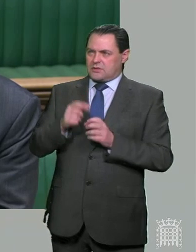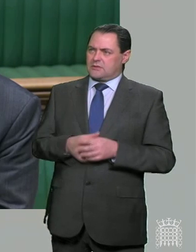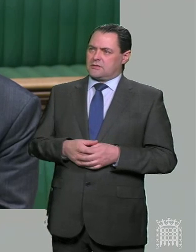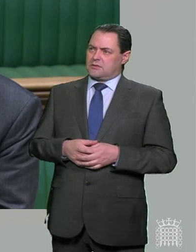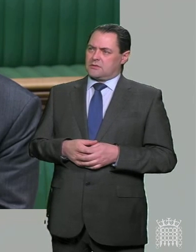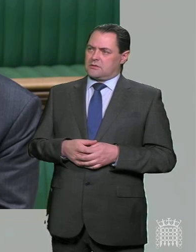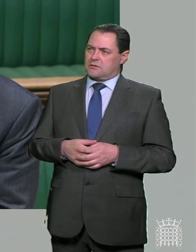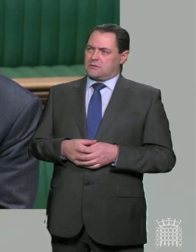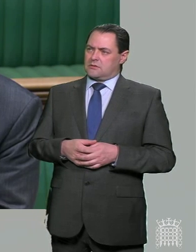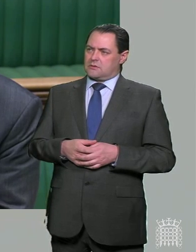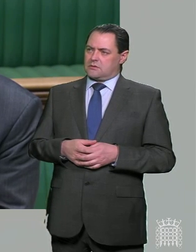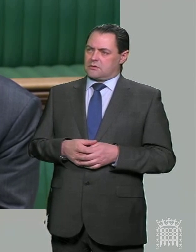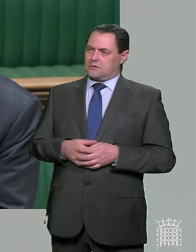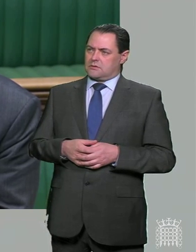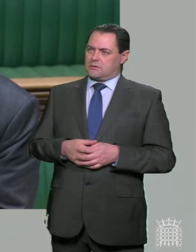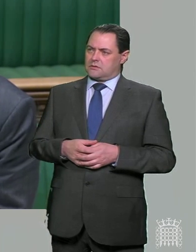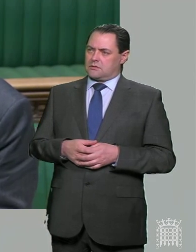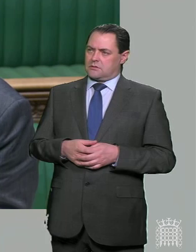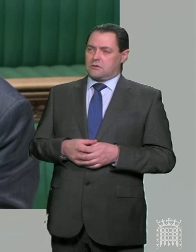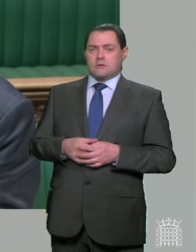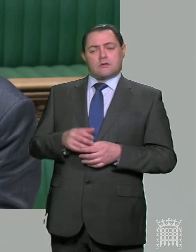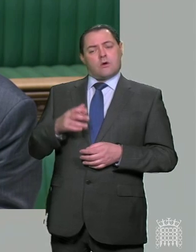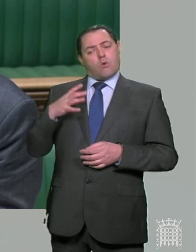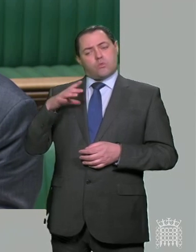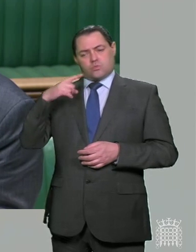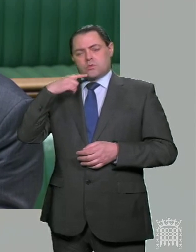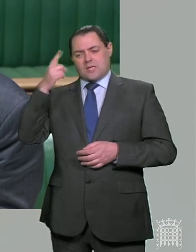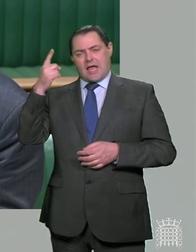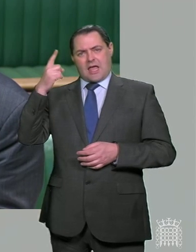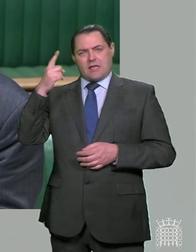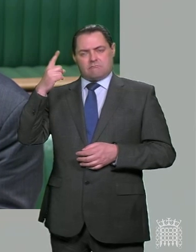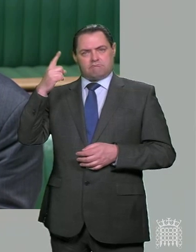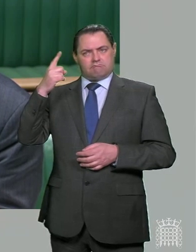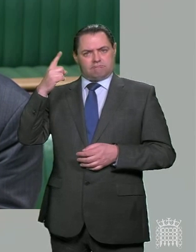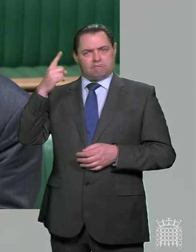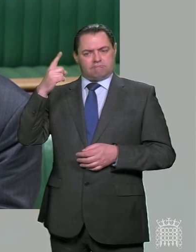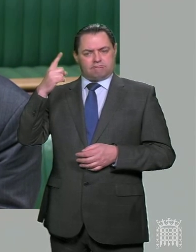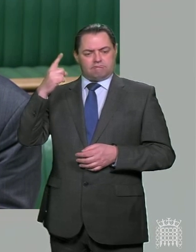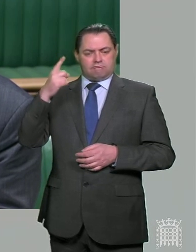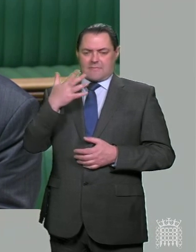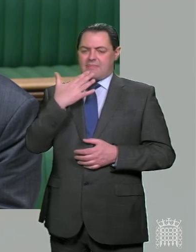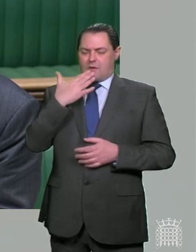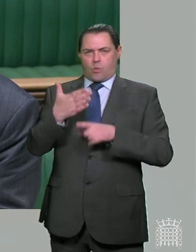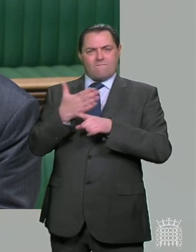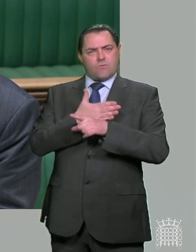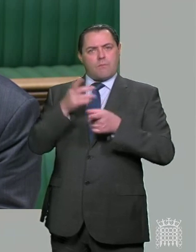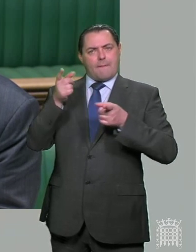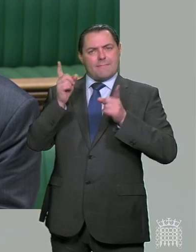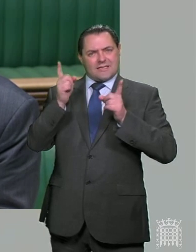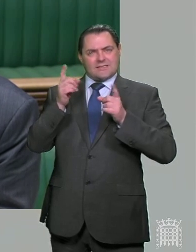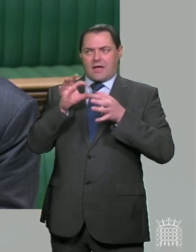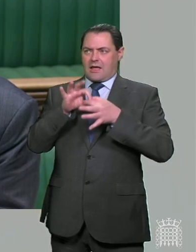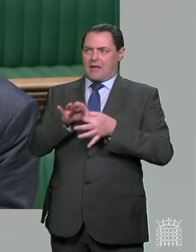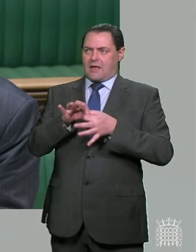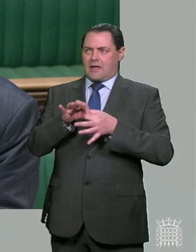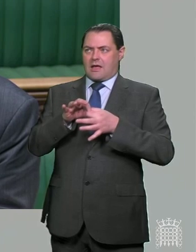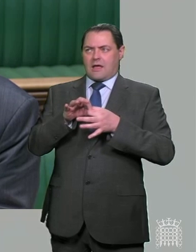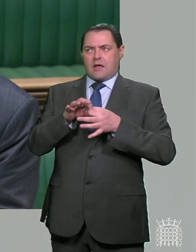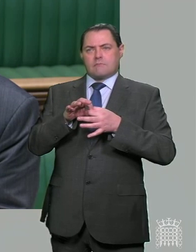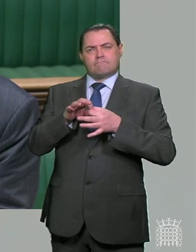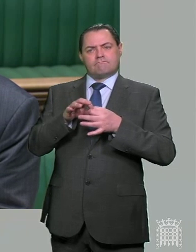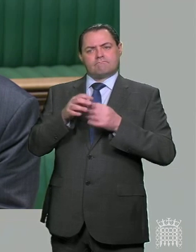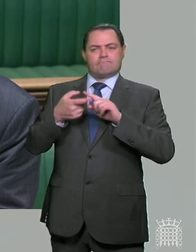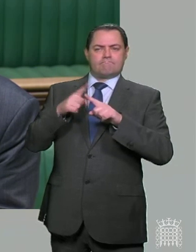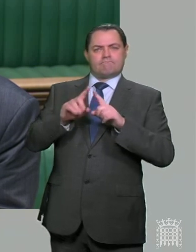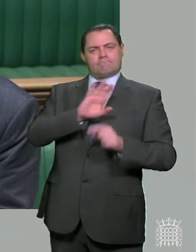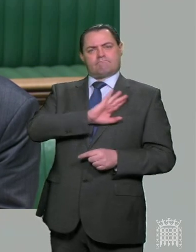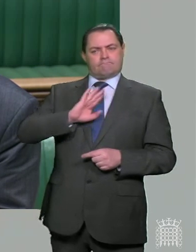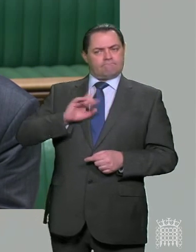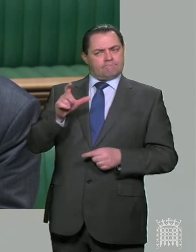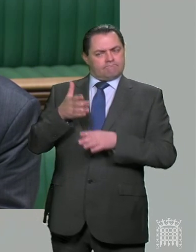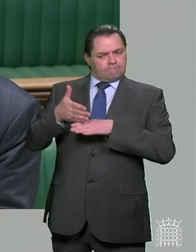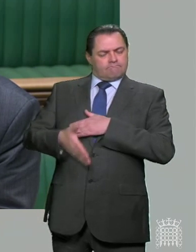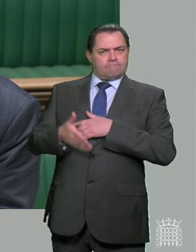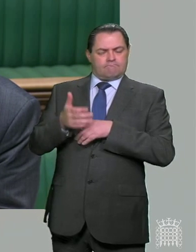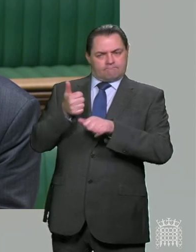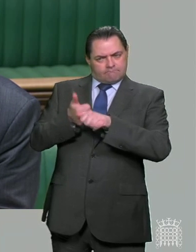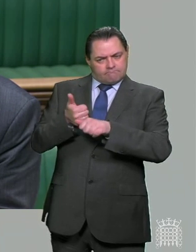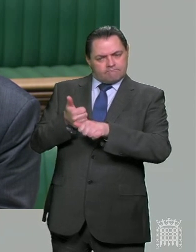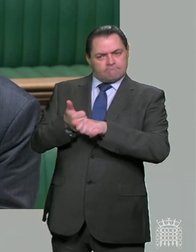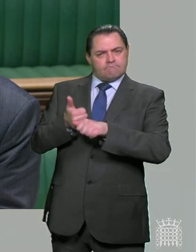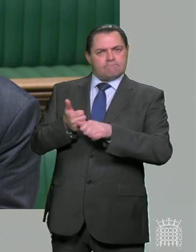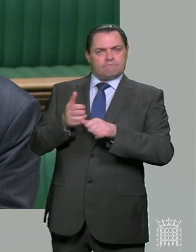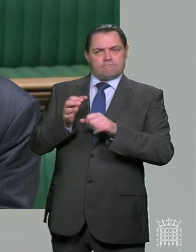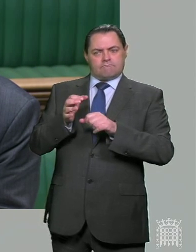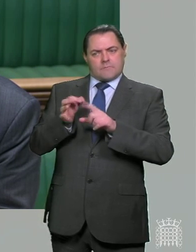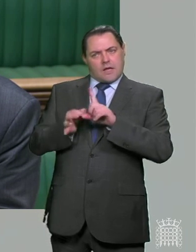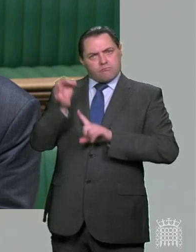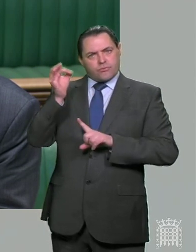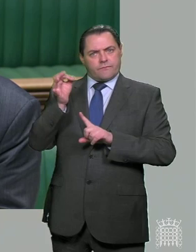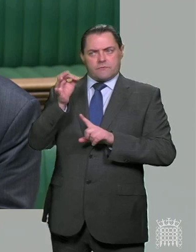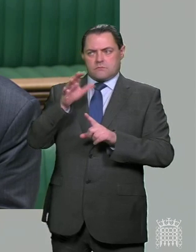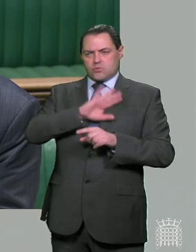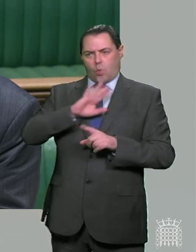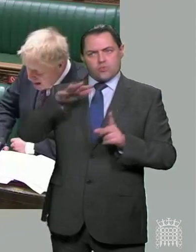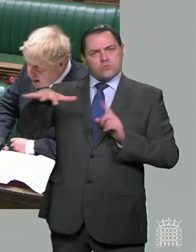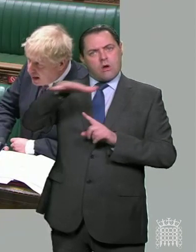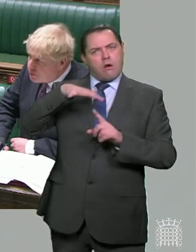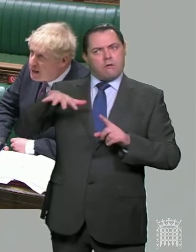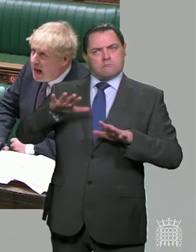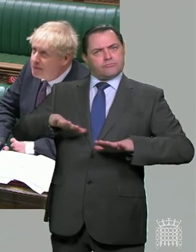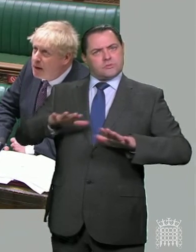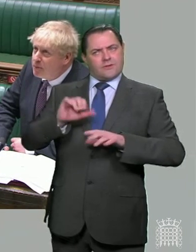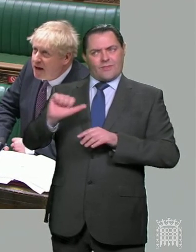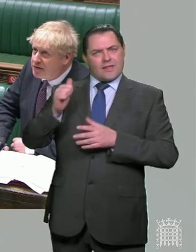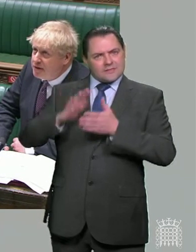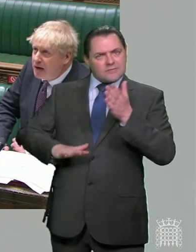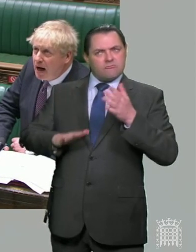I want to put on record, by the way, my thanks to the former Minister for Veterans, my honourable Friend the Member for Plymouth, Moor View , for all that he did to help with improving the lot of veterans across our country.